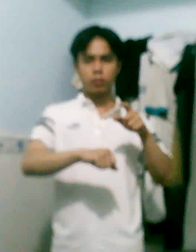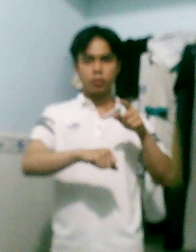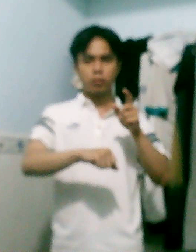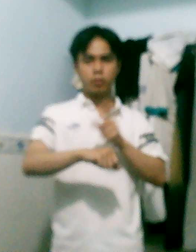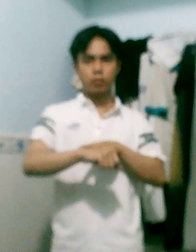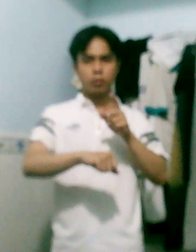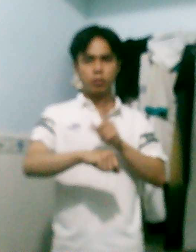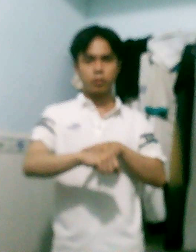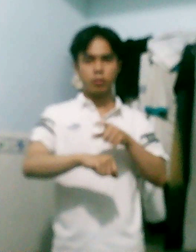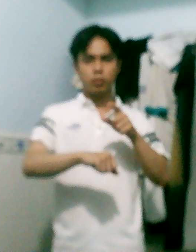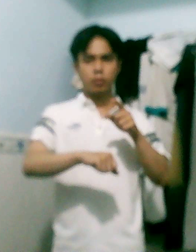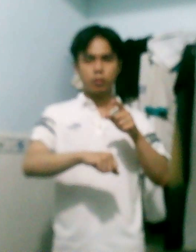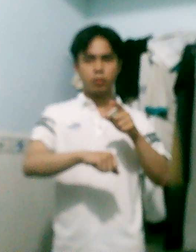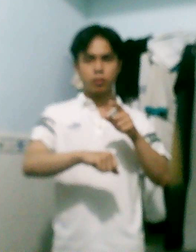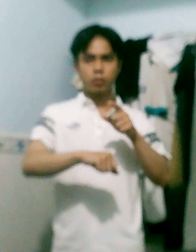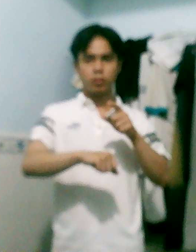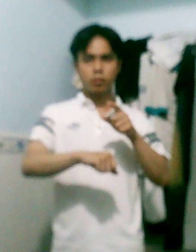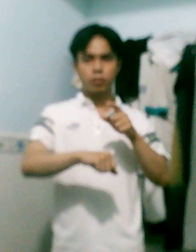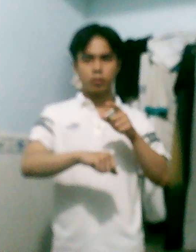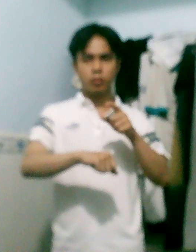gio